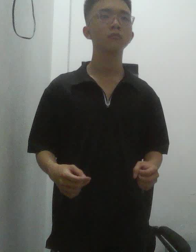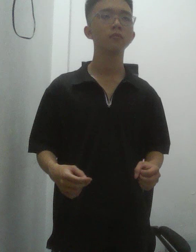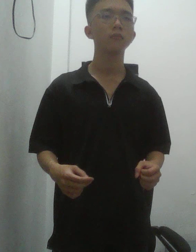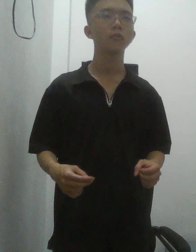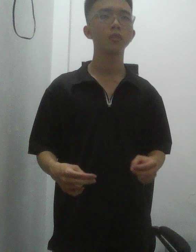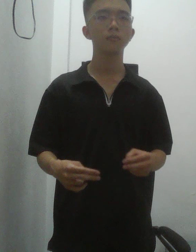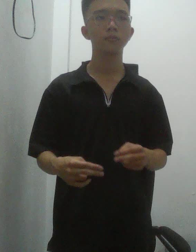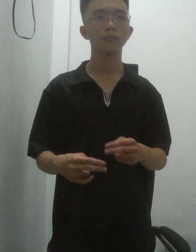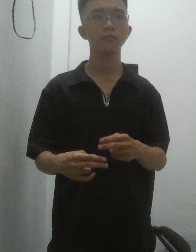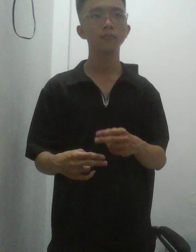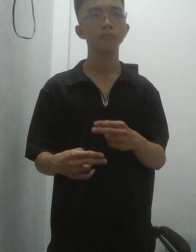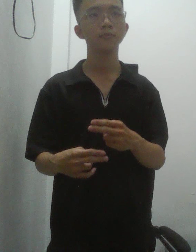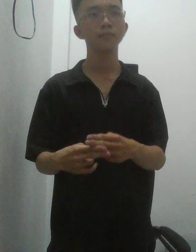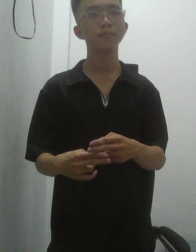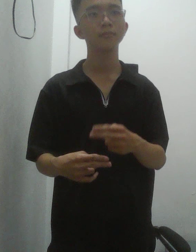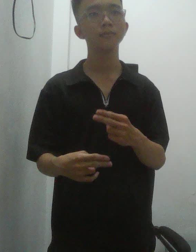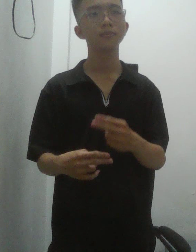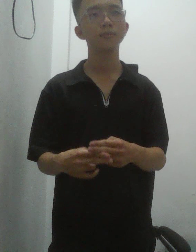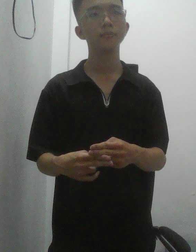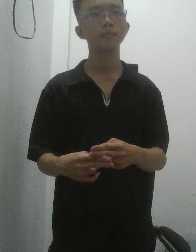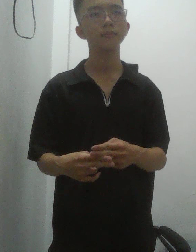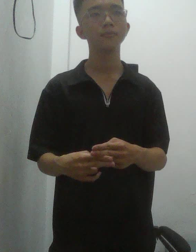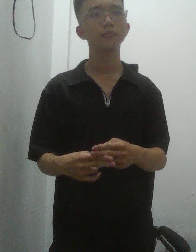ten